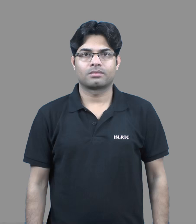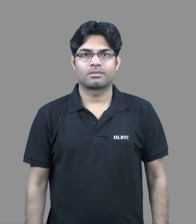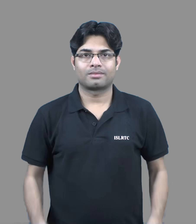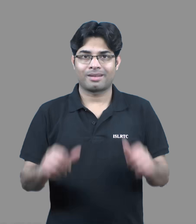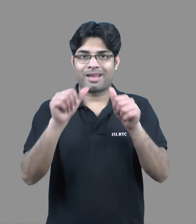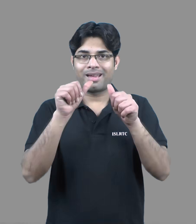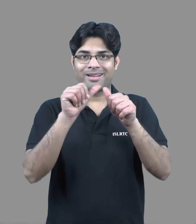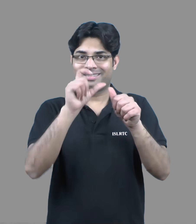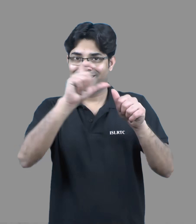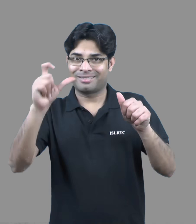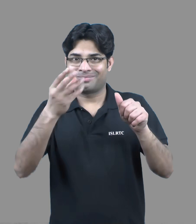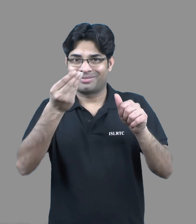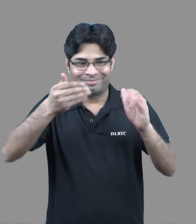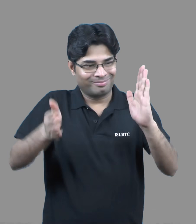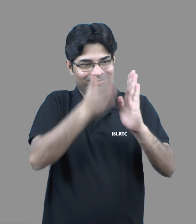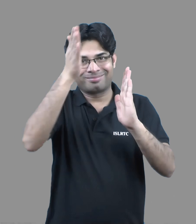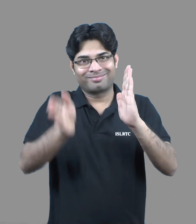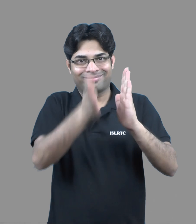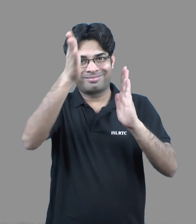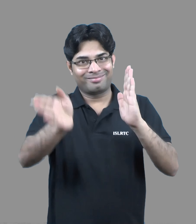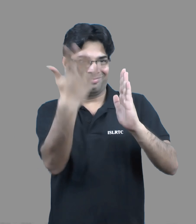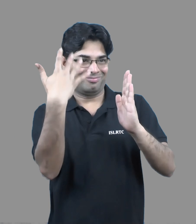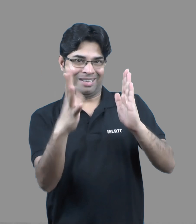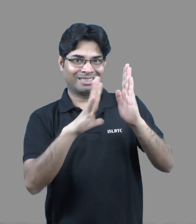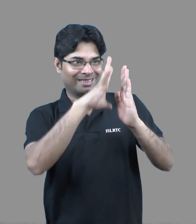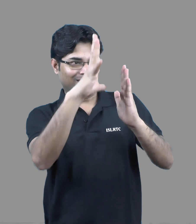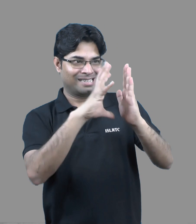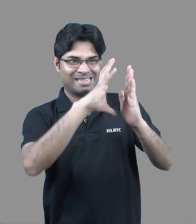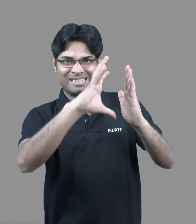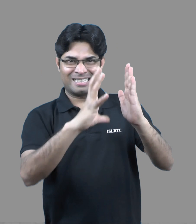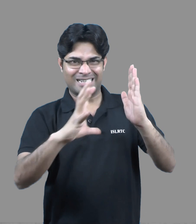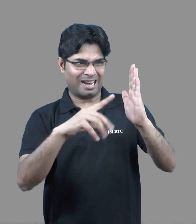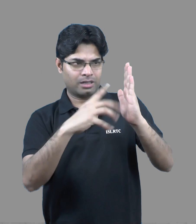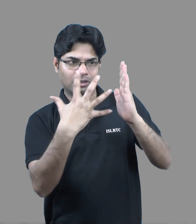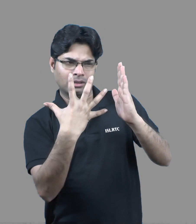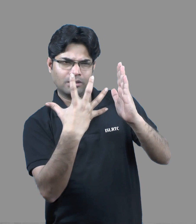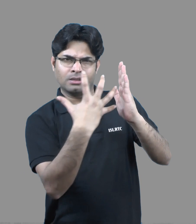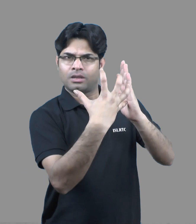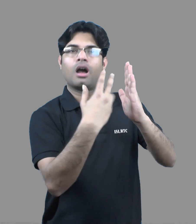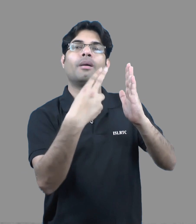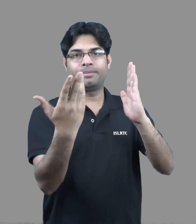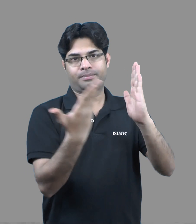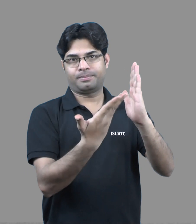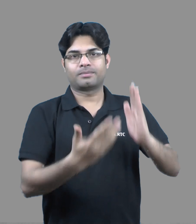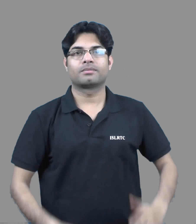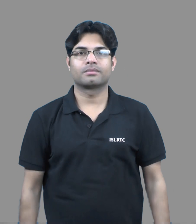Setting of Cement